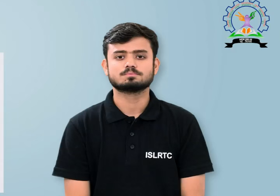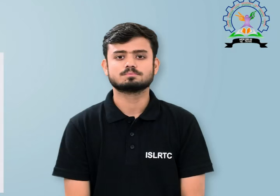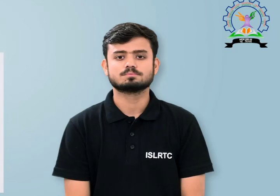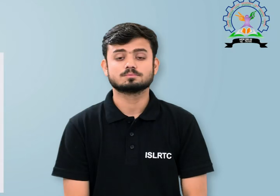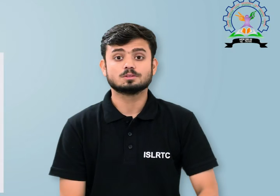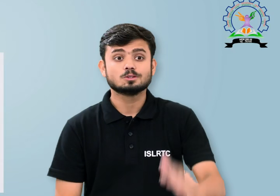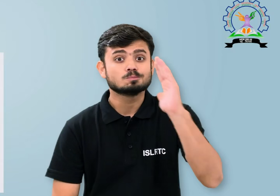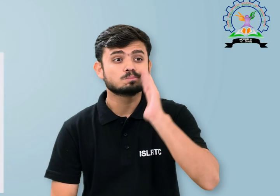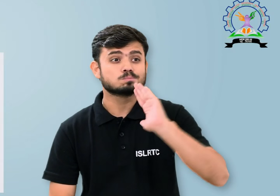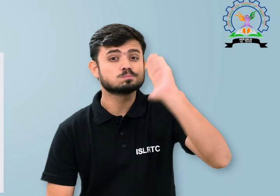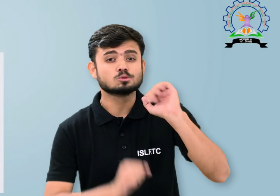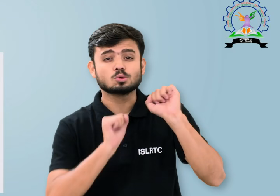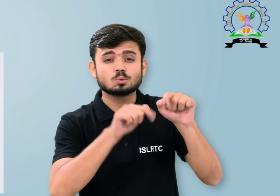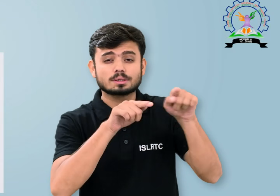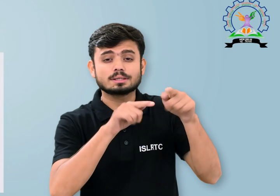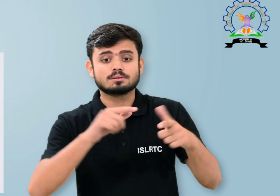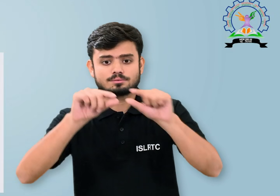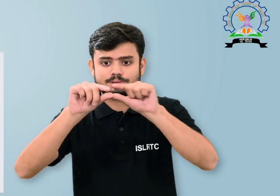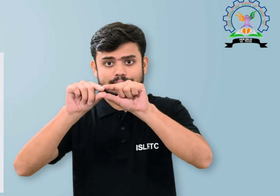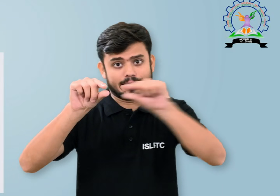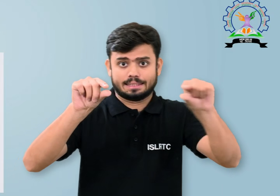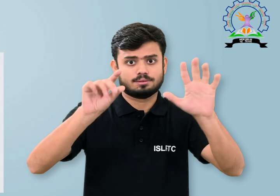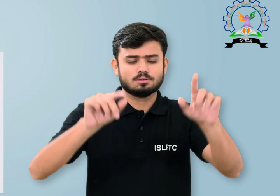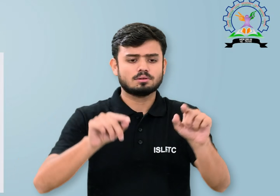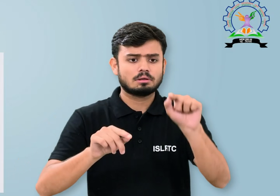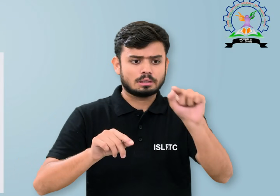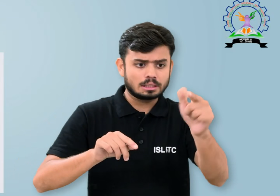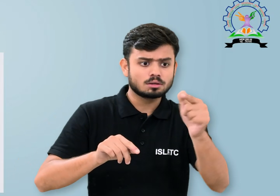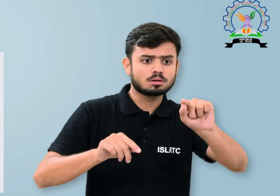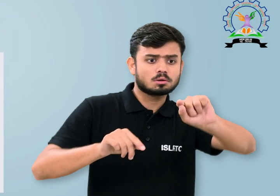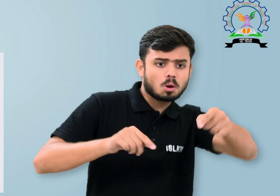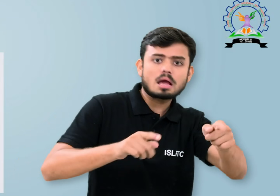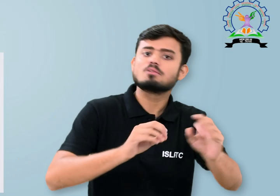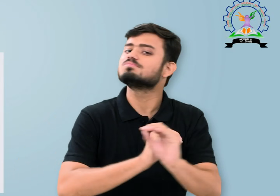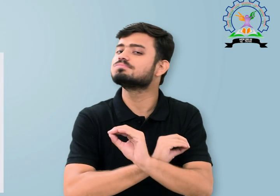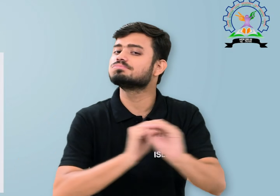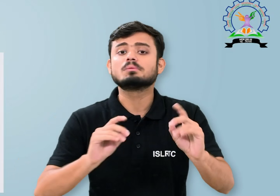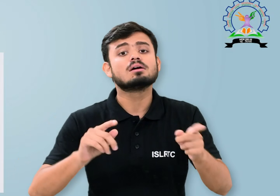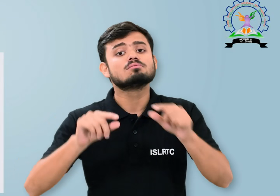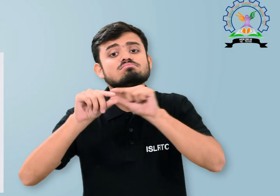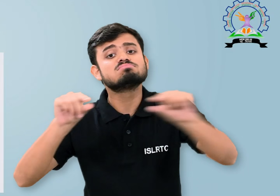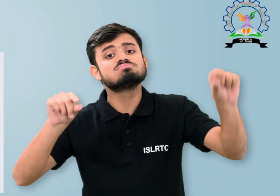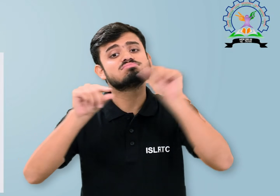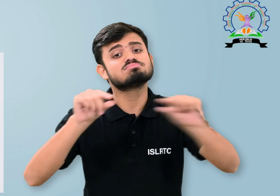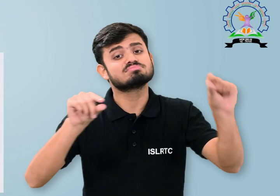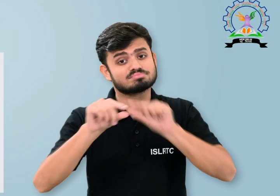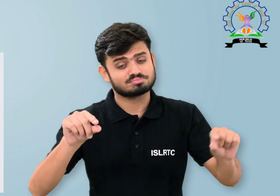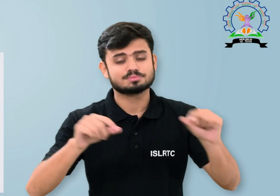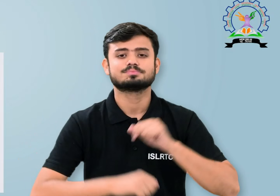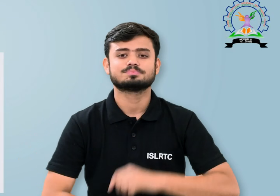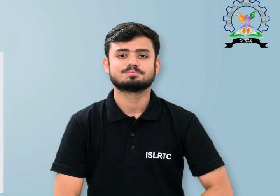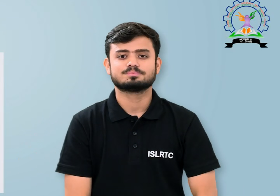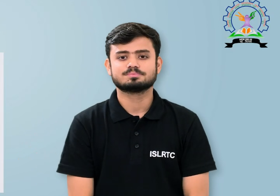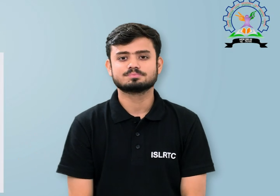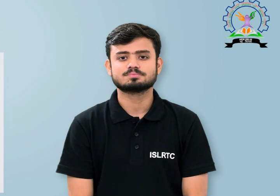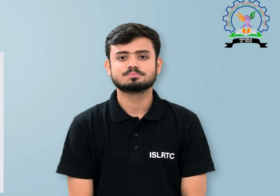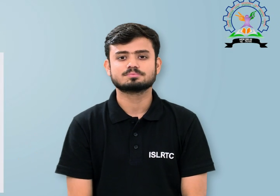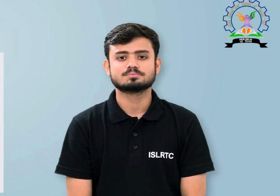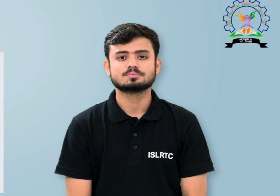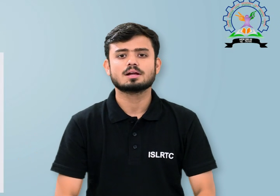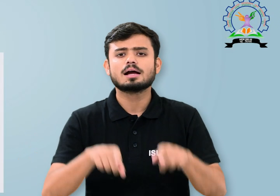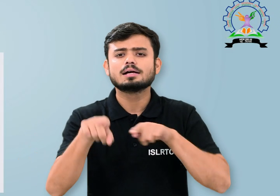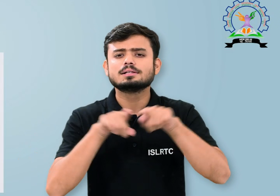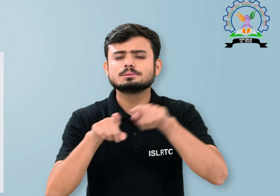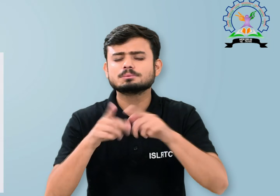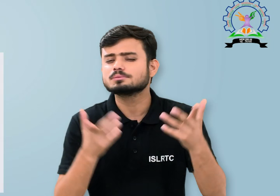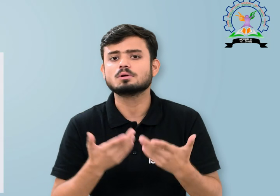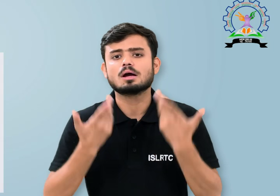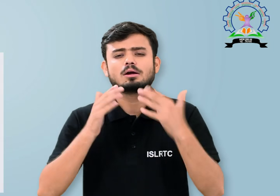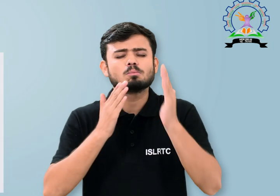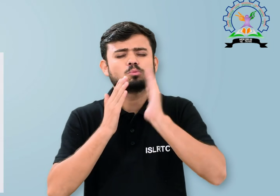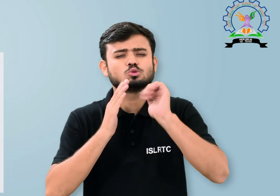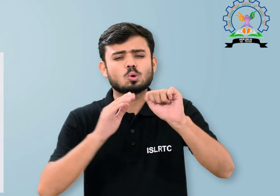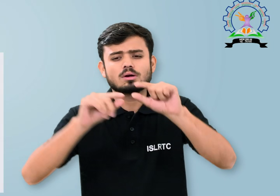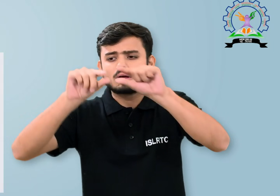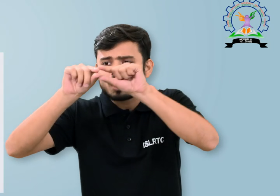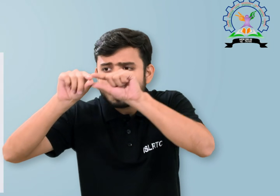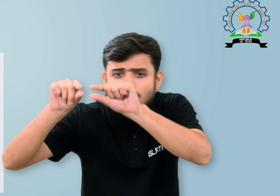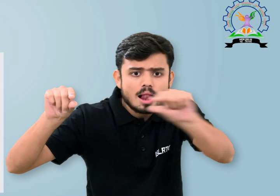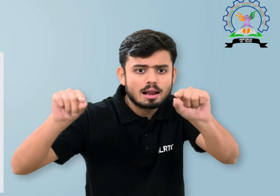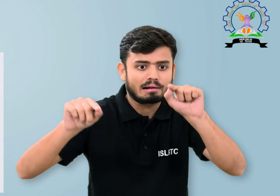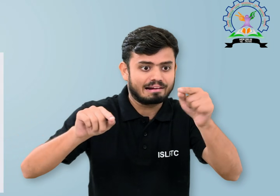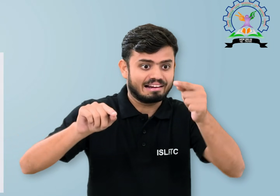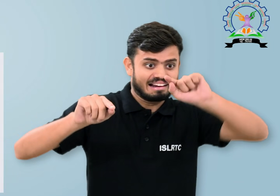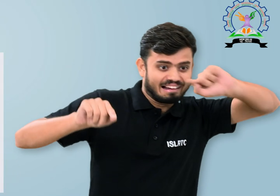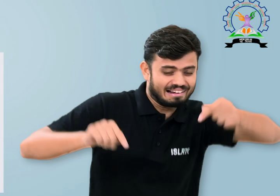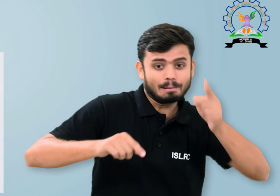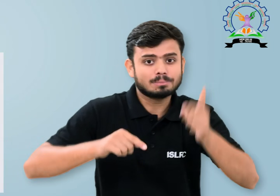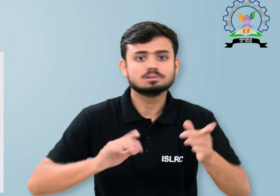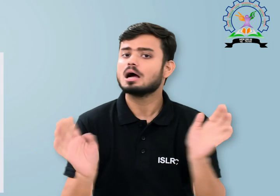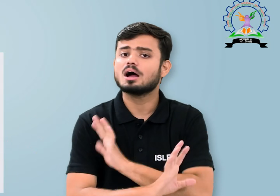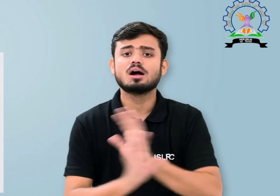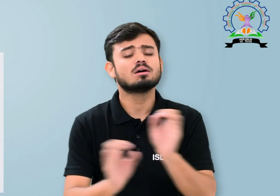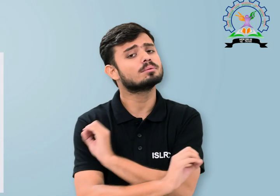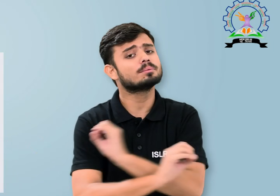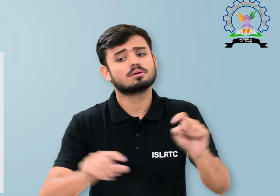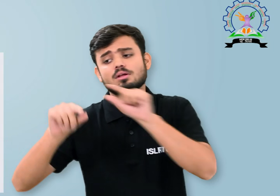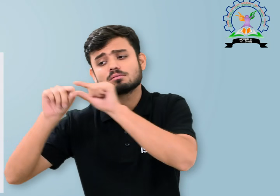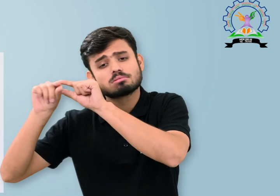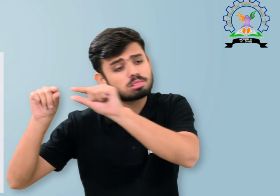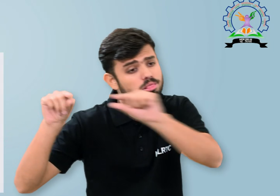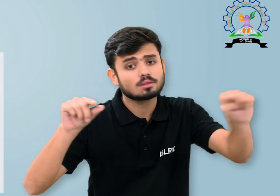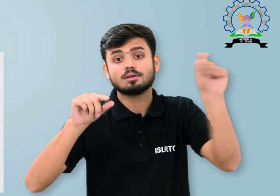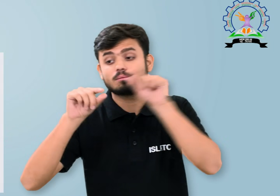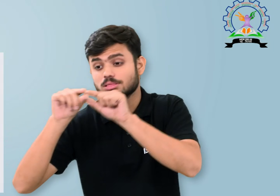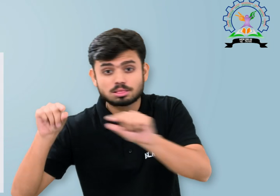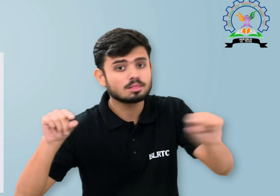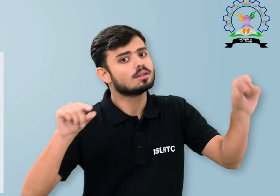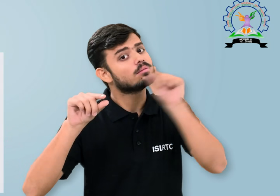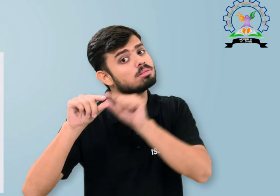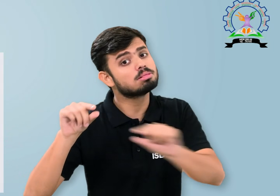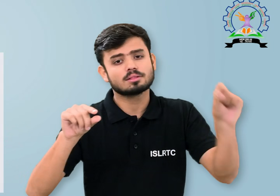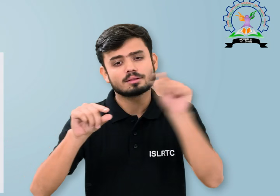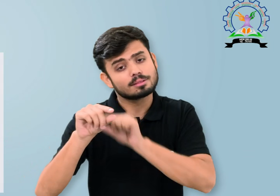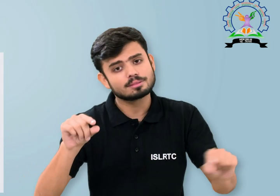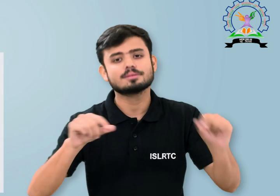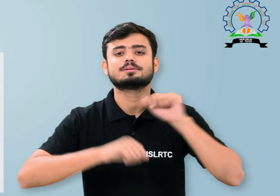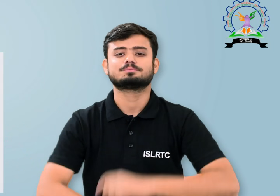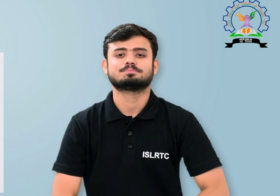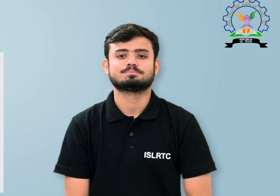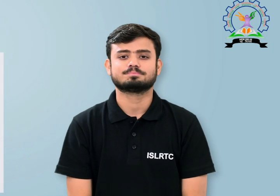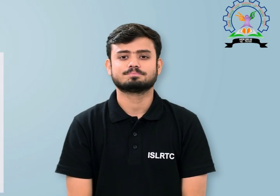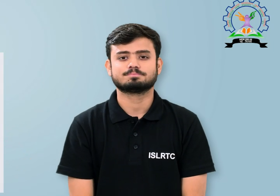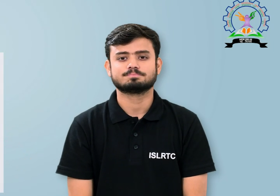Enjambment The continuation of a sentence without a pause beyond the end of a line in poetry.